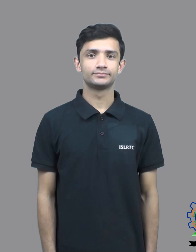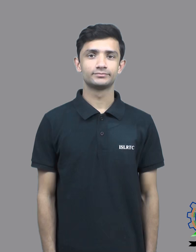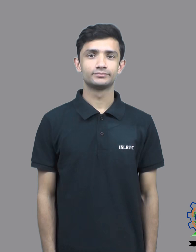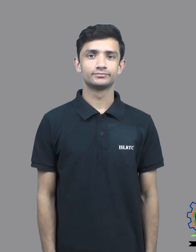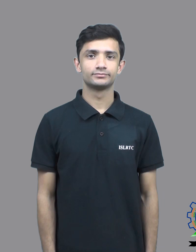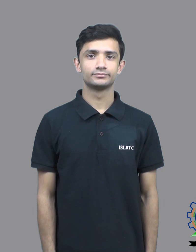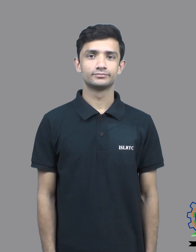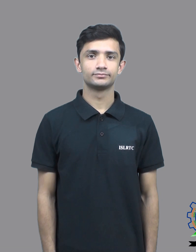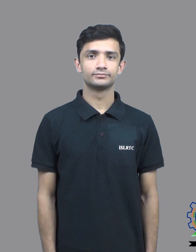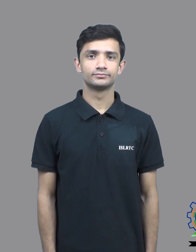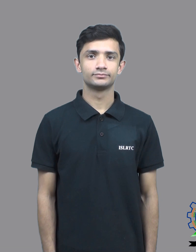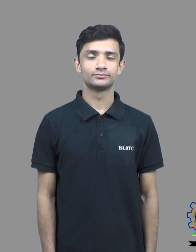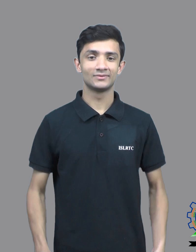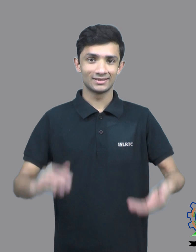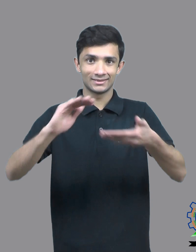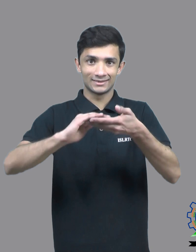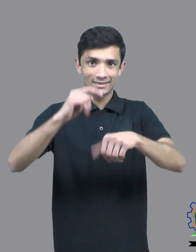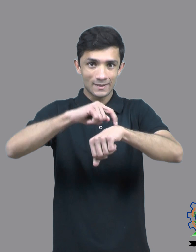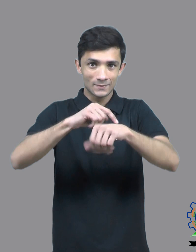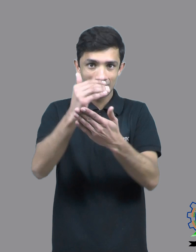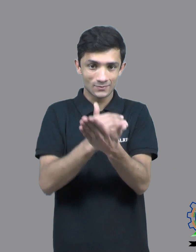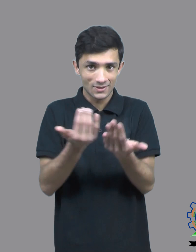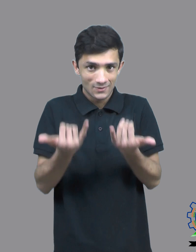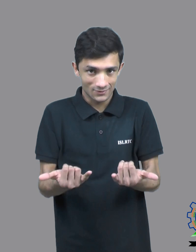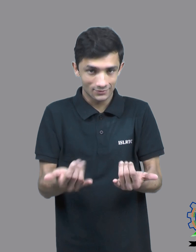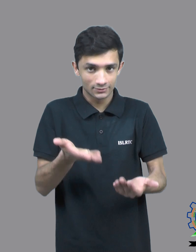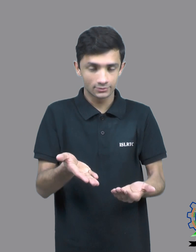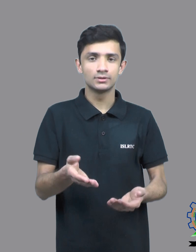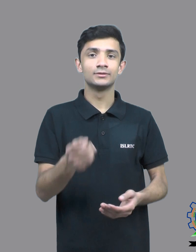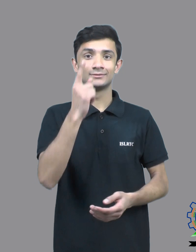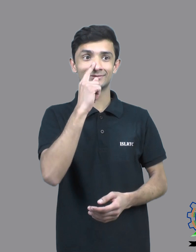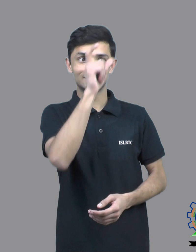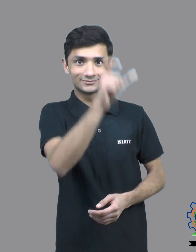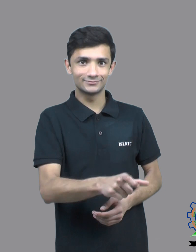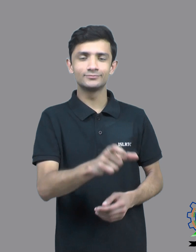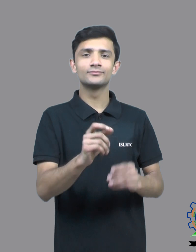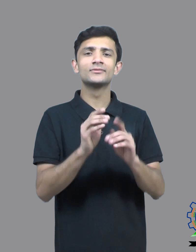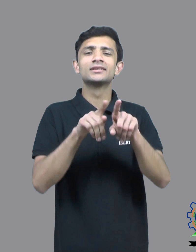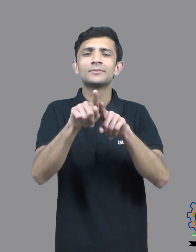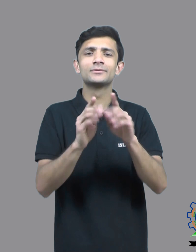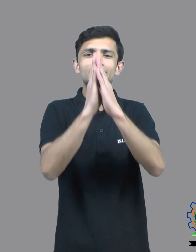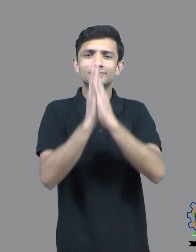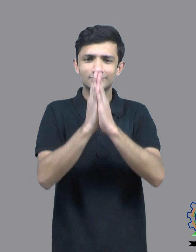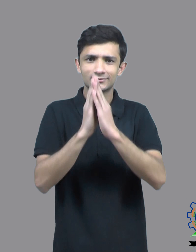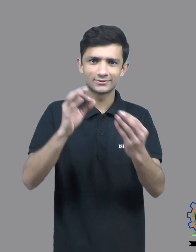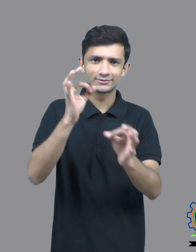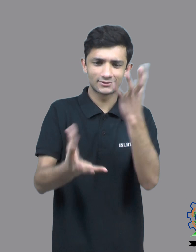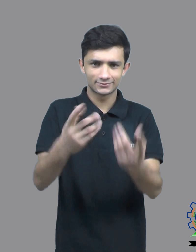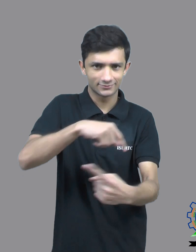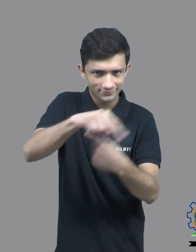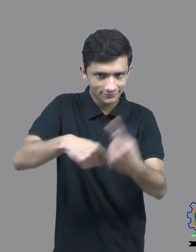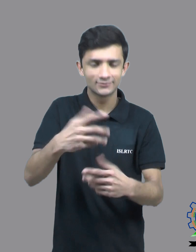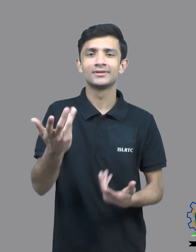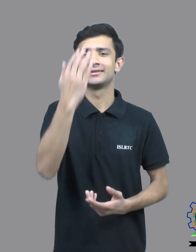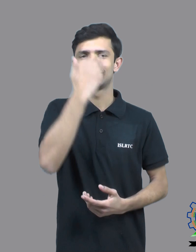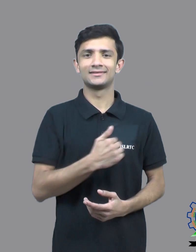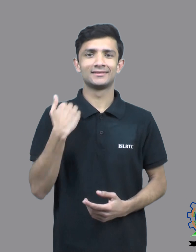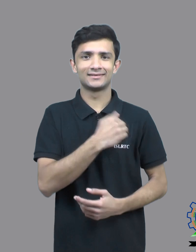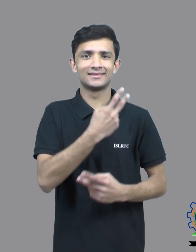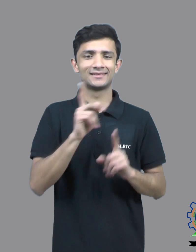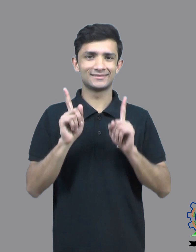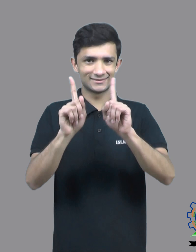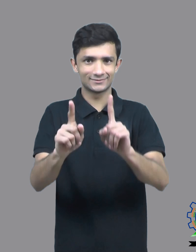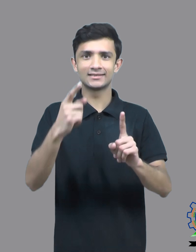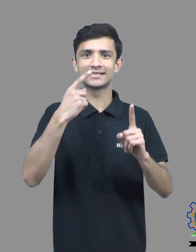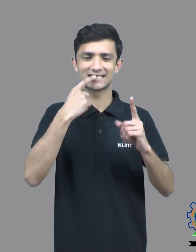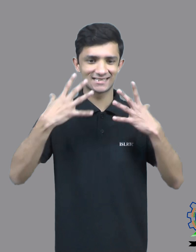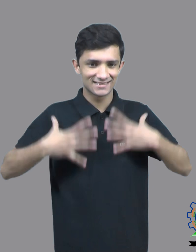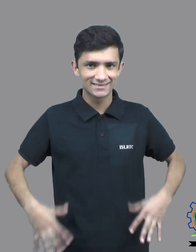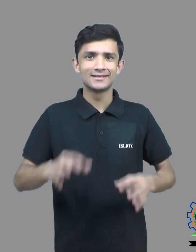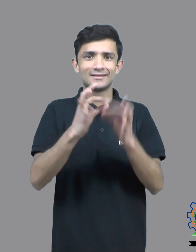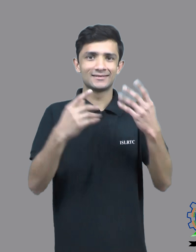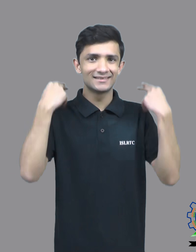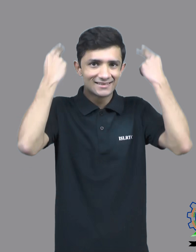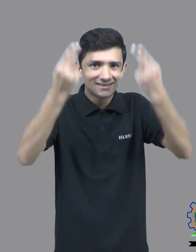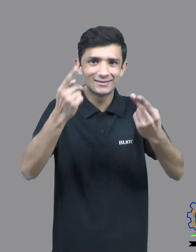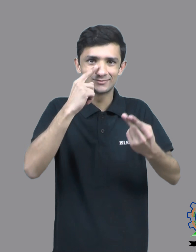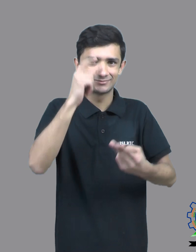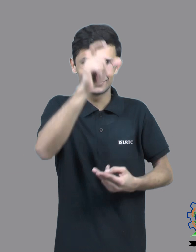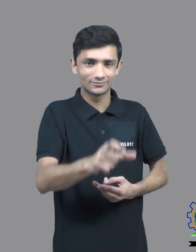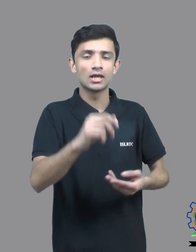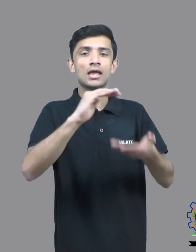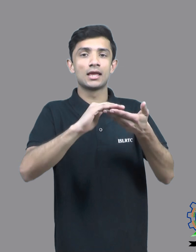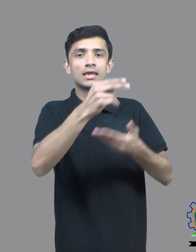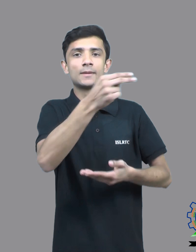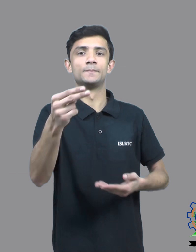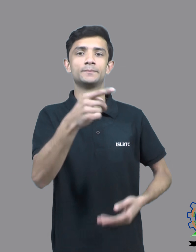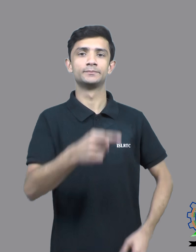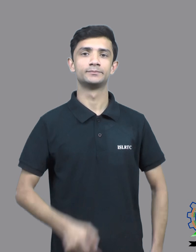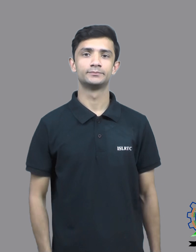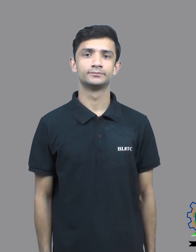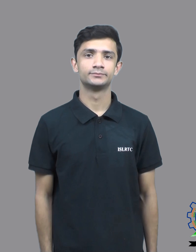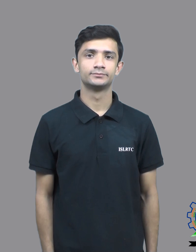Bride